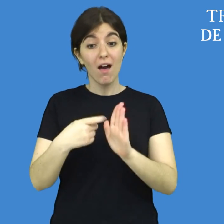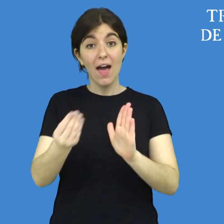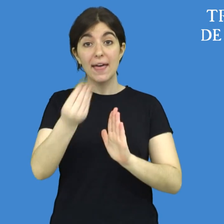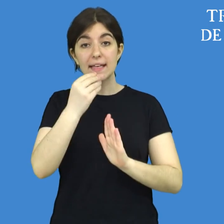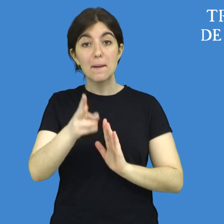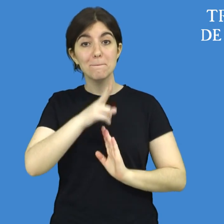comer